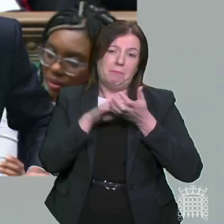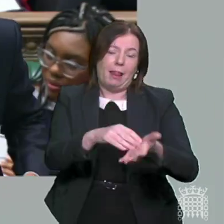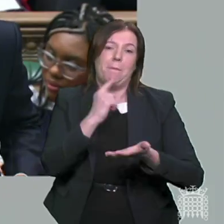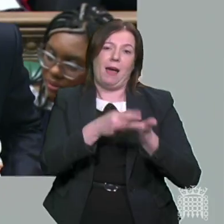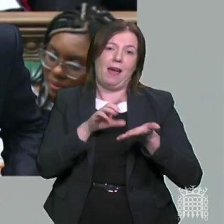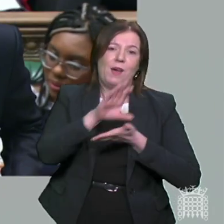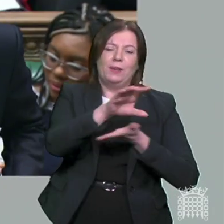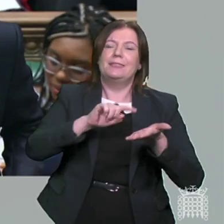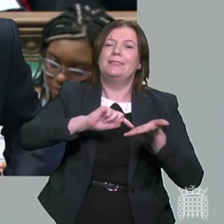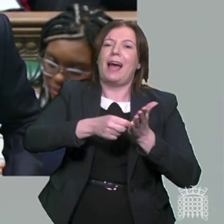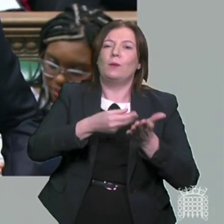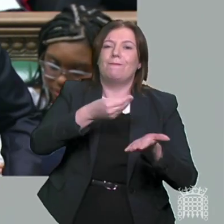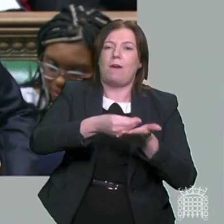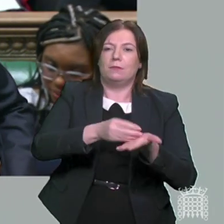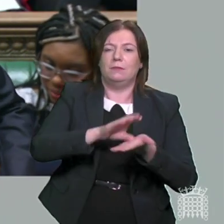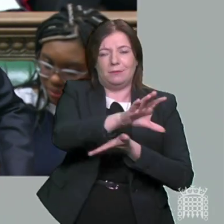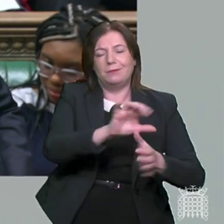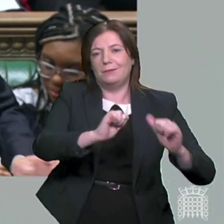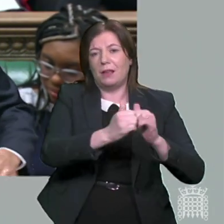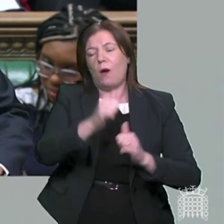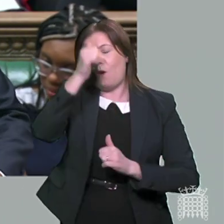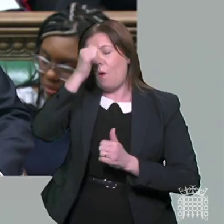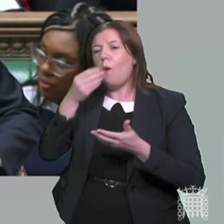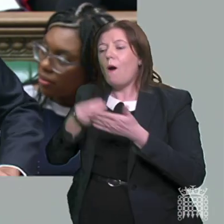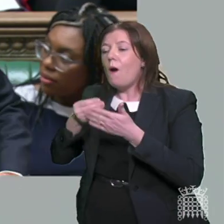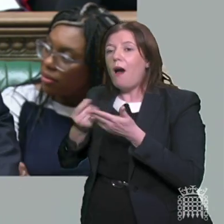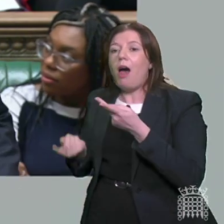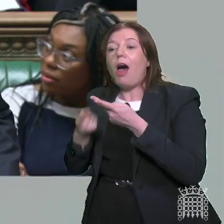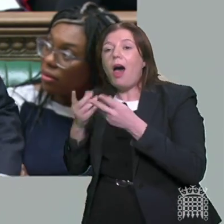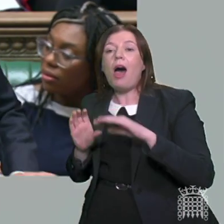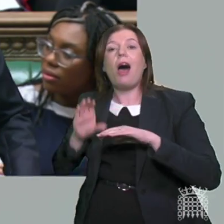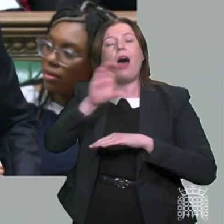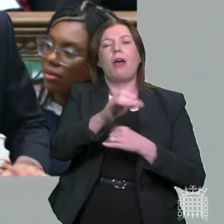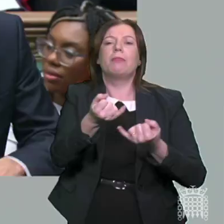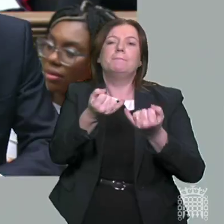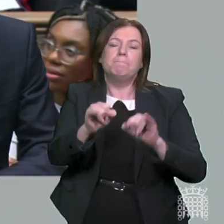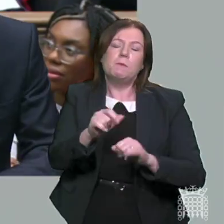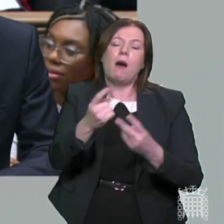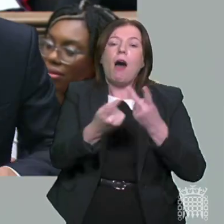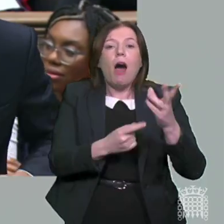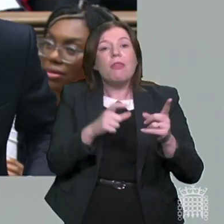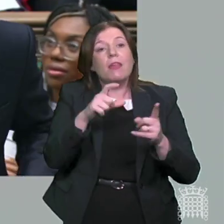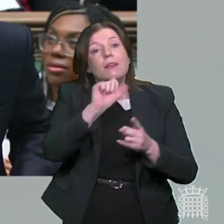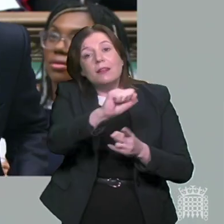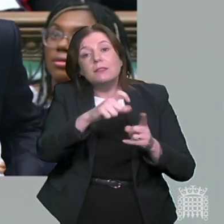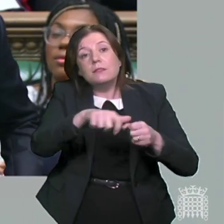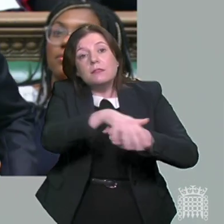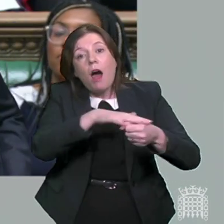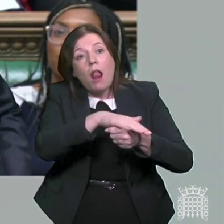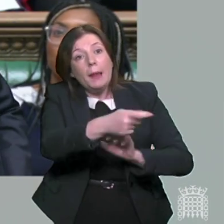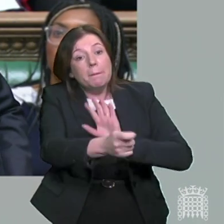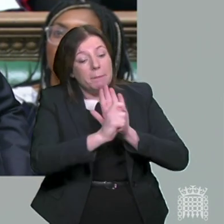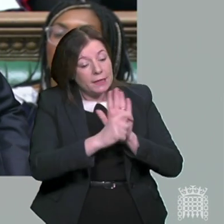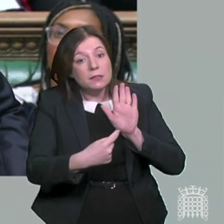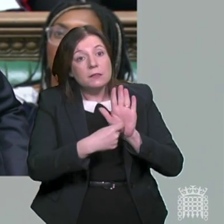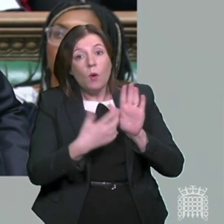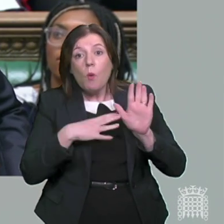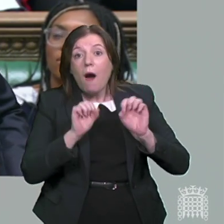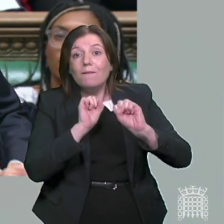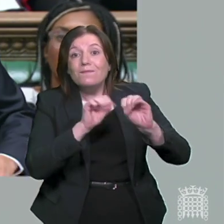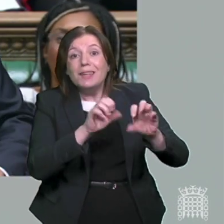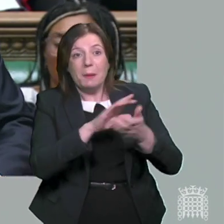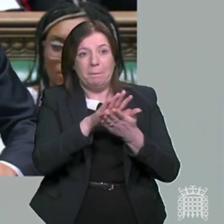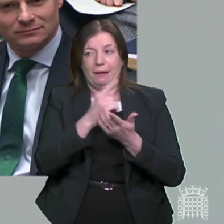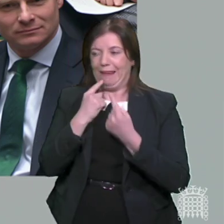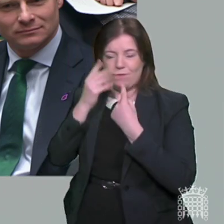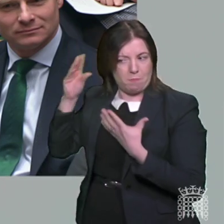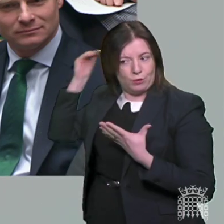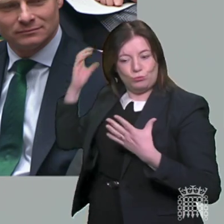I know that there will be disappointment about the levelling-up fund, but all bids, including that made by Dudley Council, can receive feedback to be strengthened for future funding rounds.